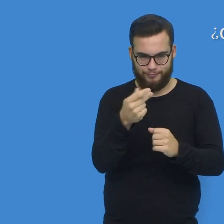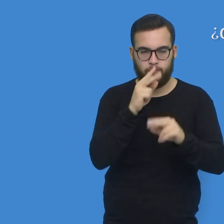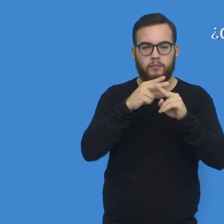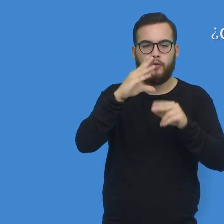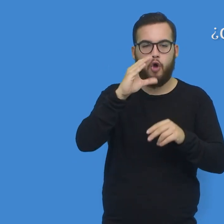nombre